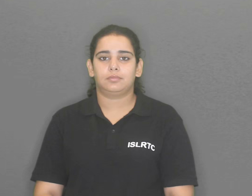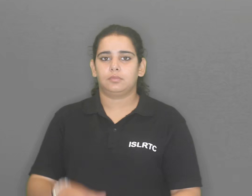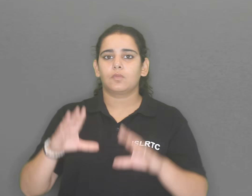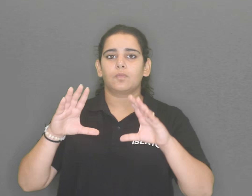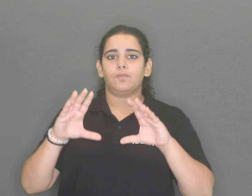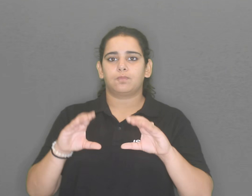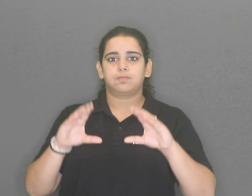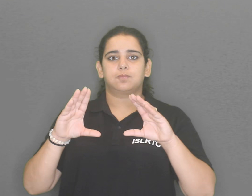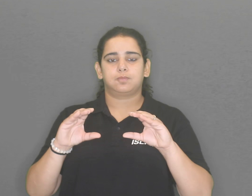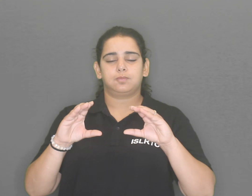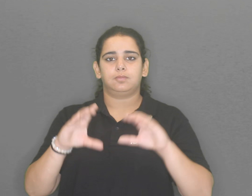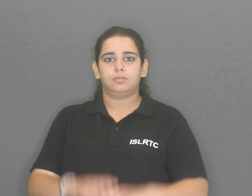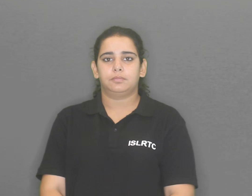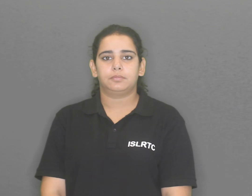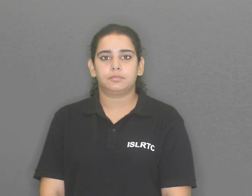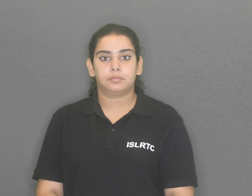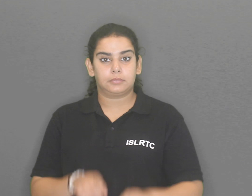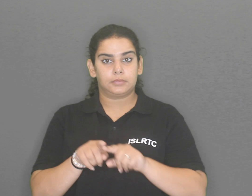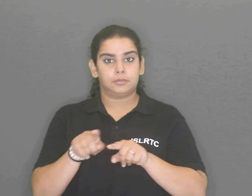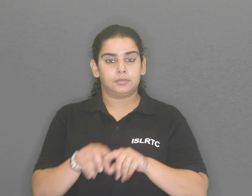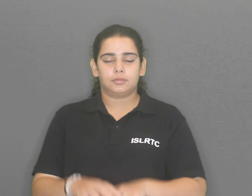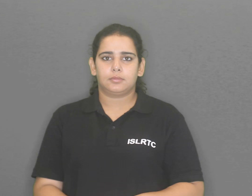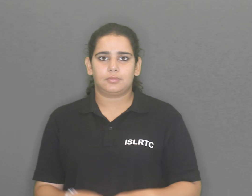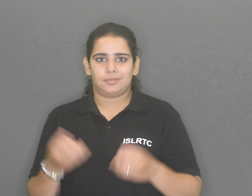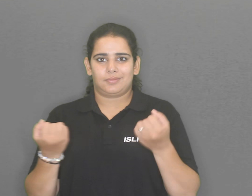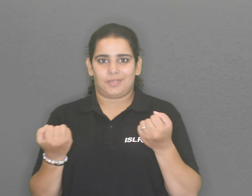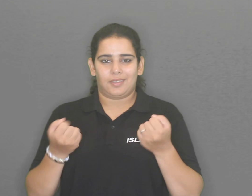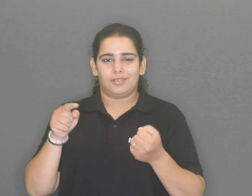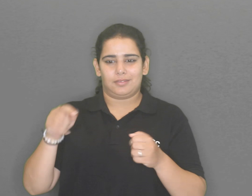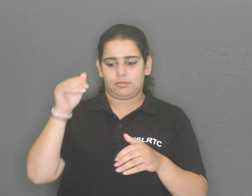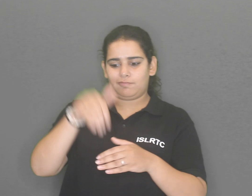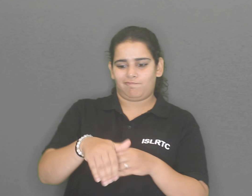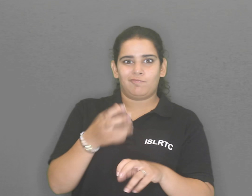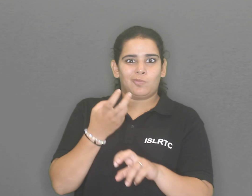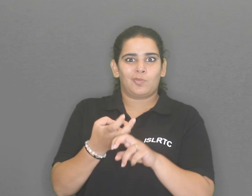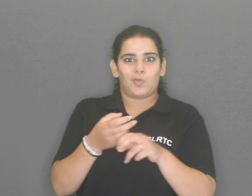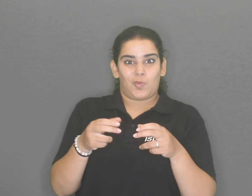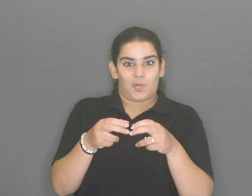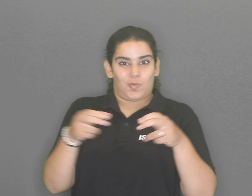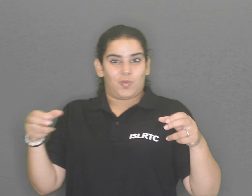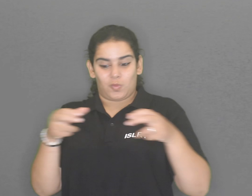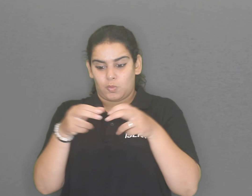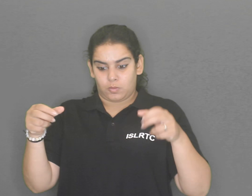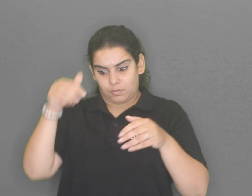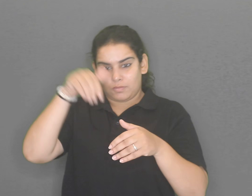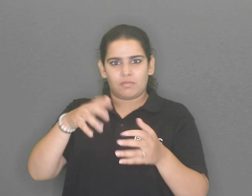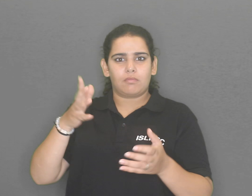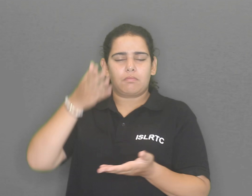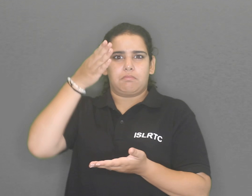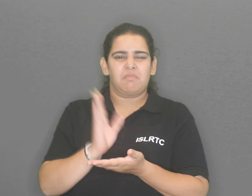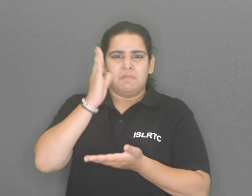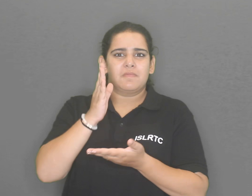Suspension Temporary removal (as from office or privileges)